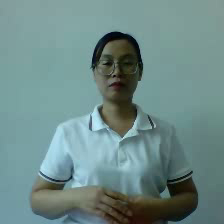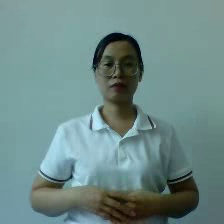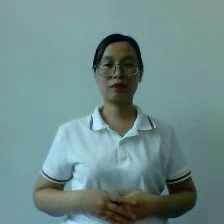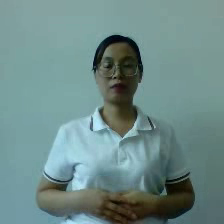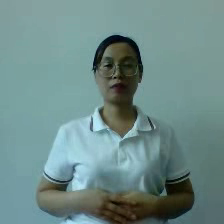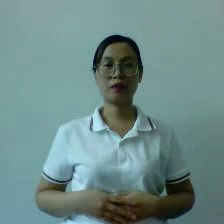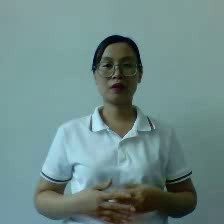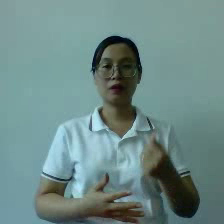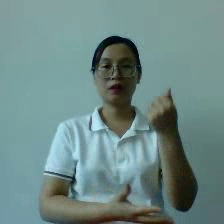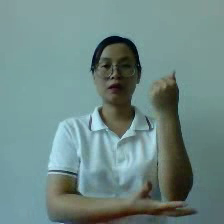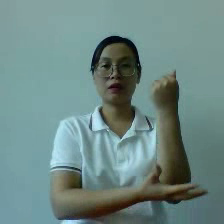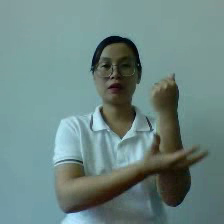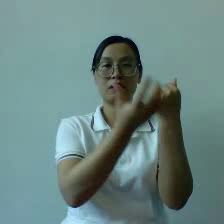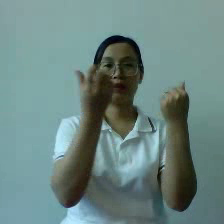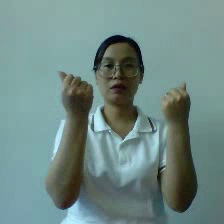Cứu